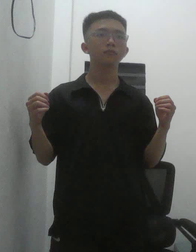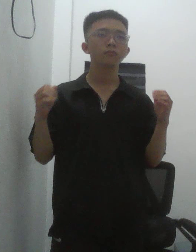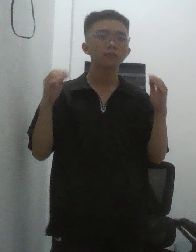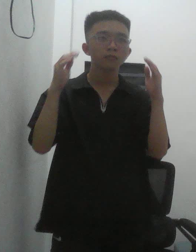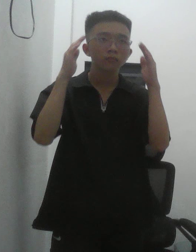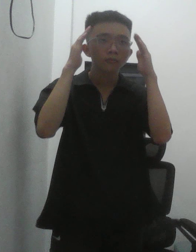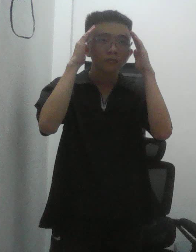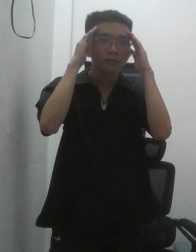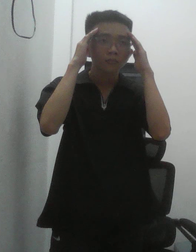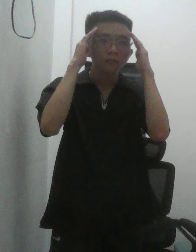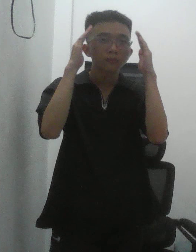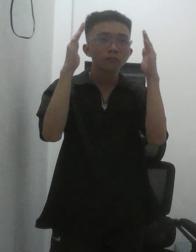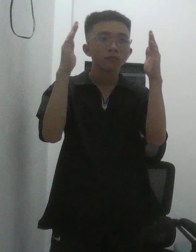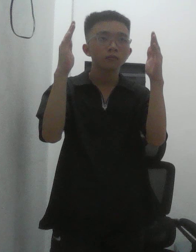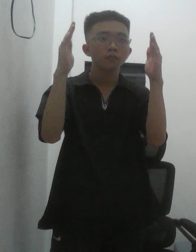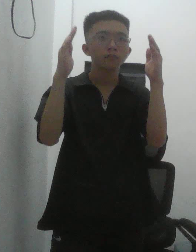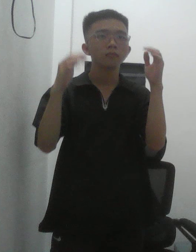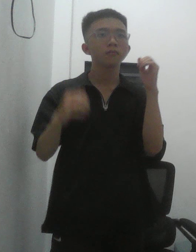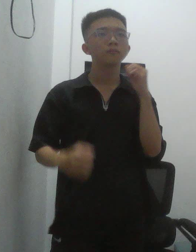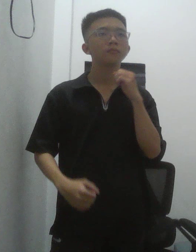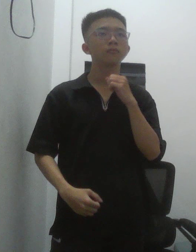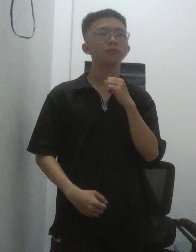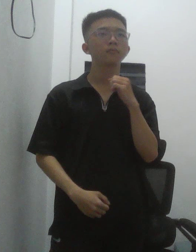khong quan tam